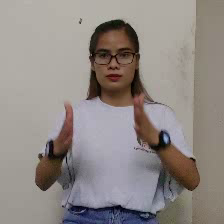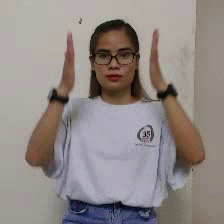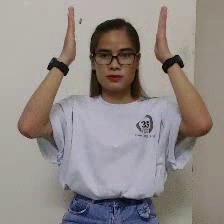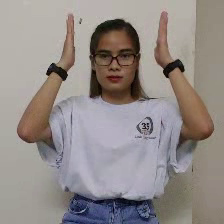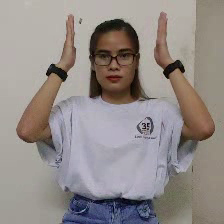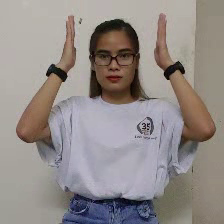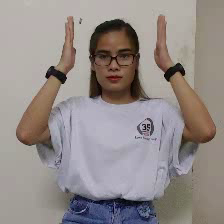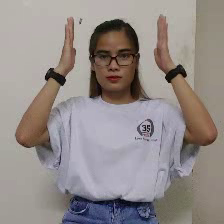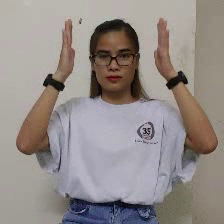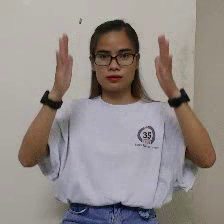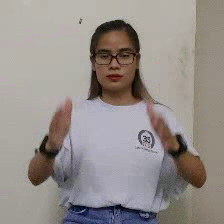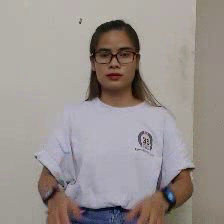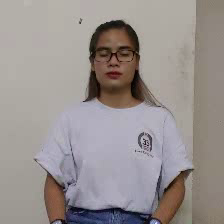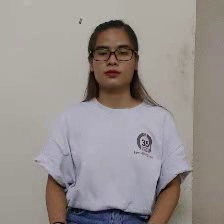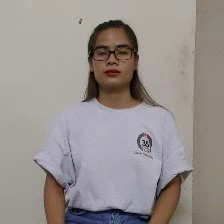Chạy